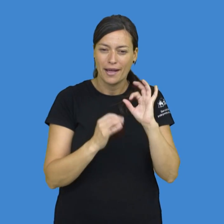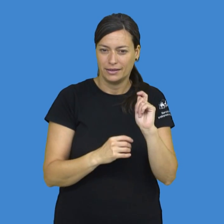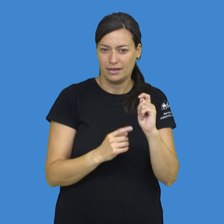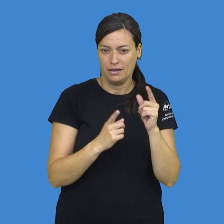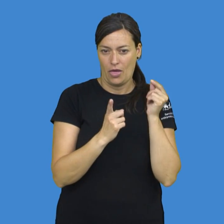frecuente